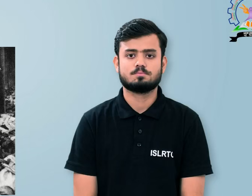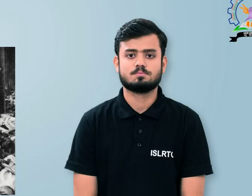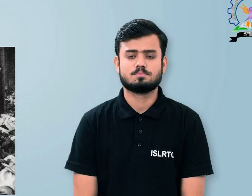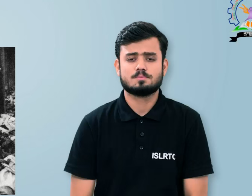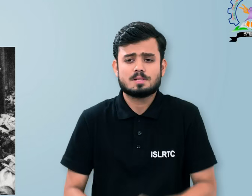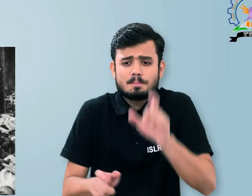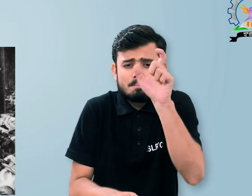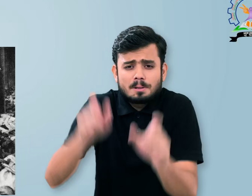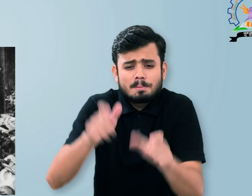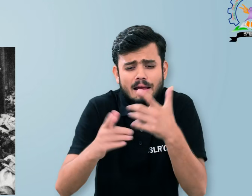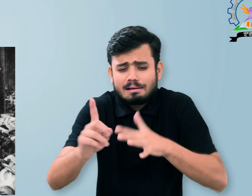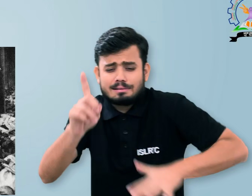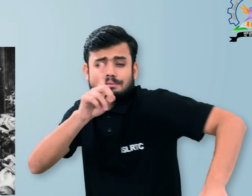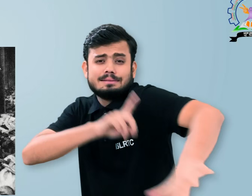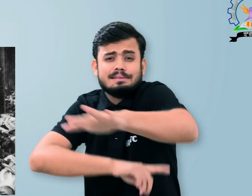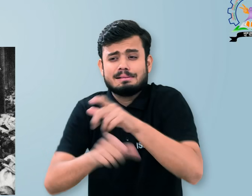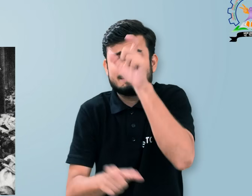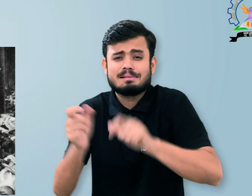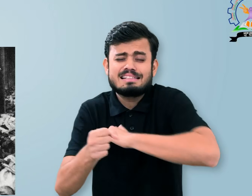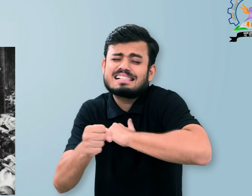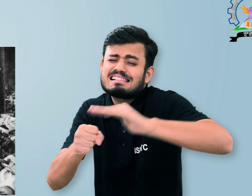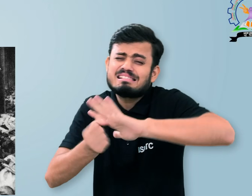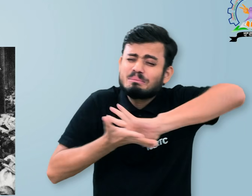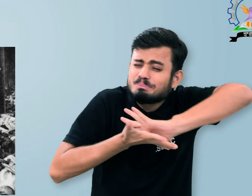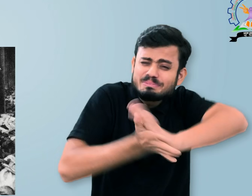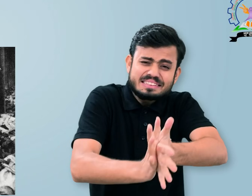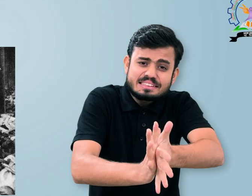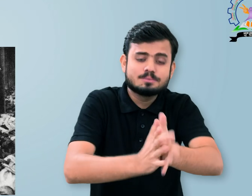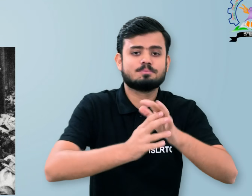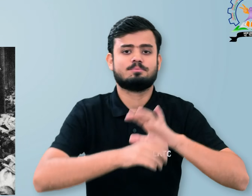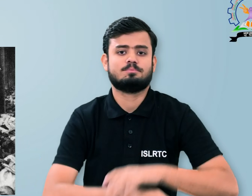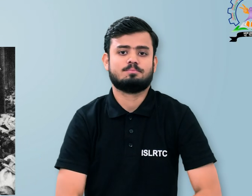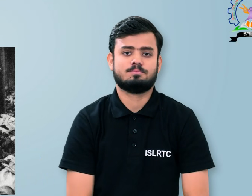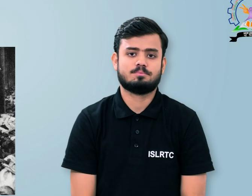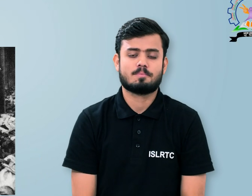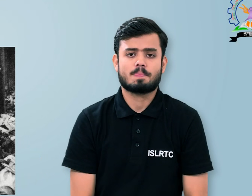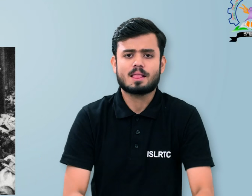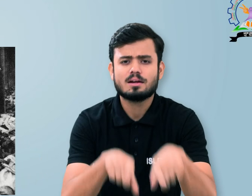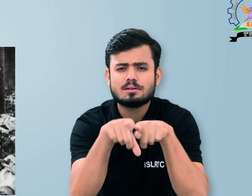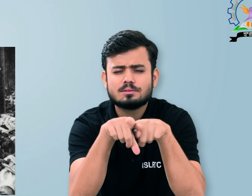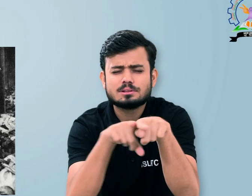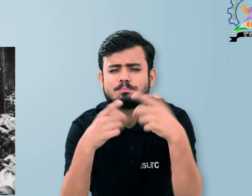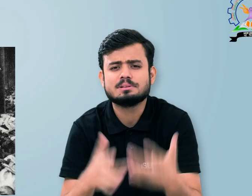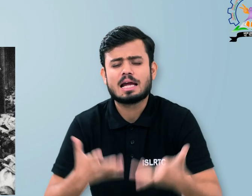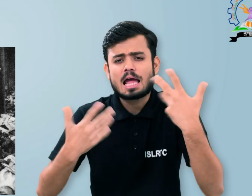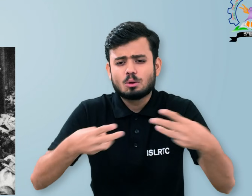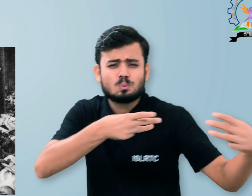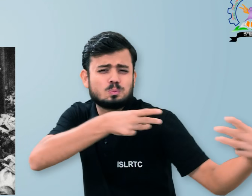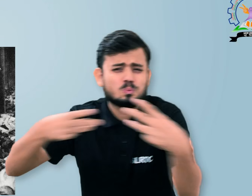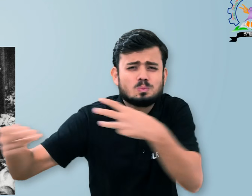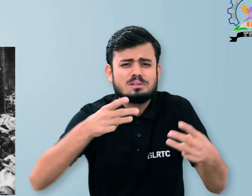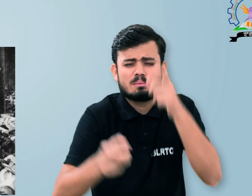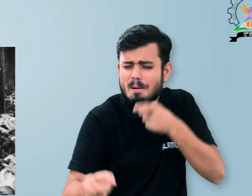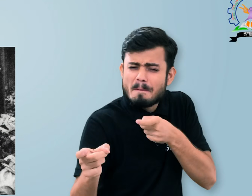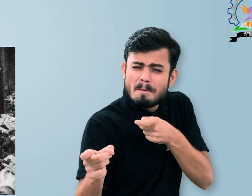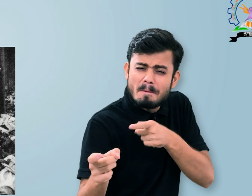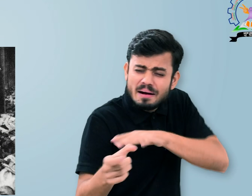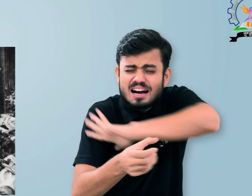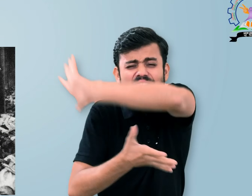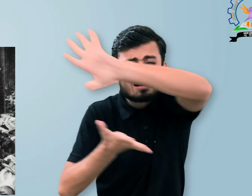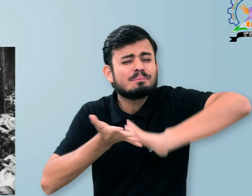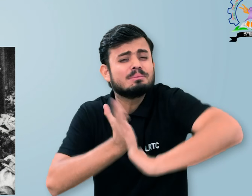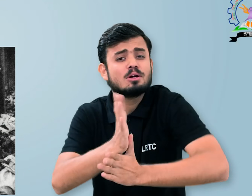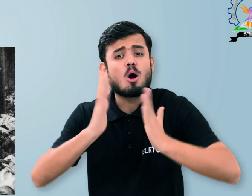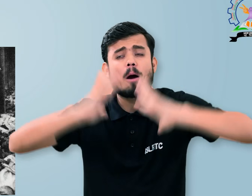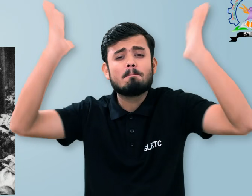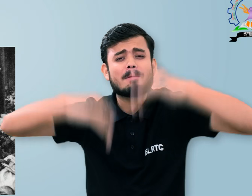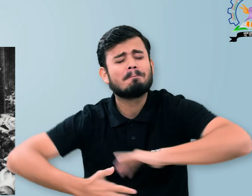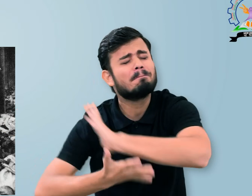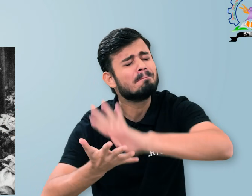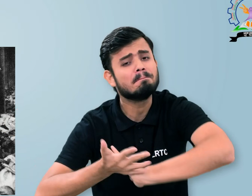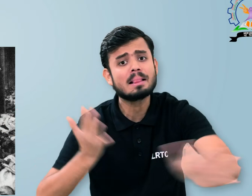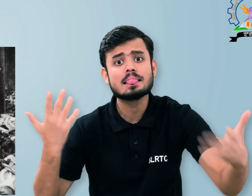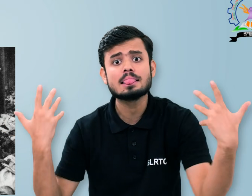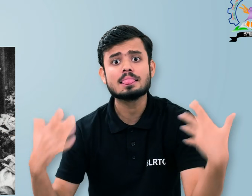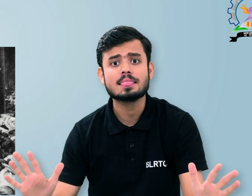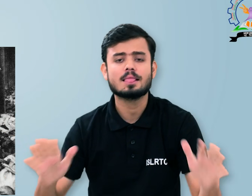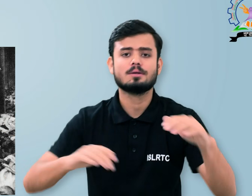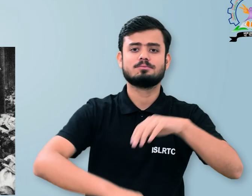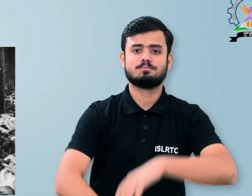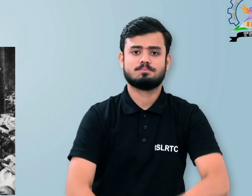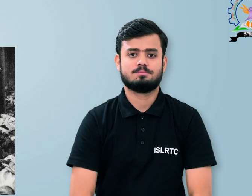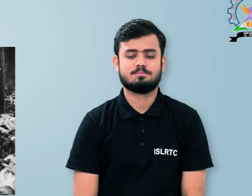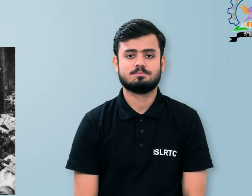Holocaust Destruction or slaughter on a mass scale, especially caused by fire or nuclear war.